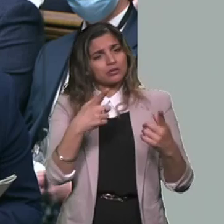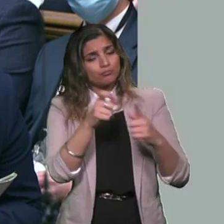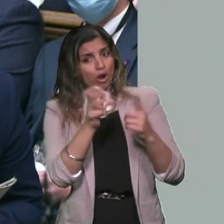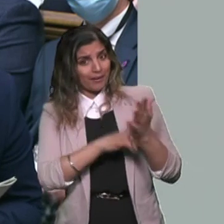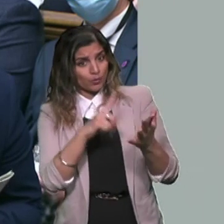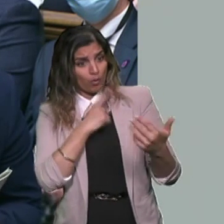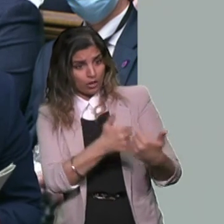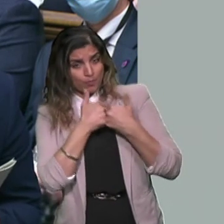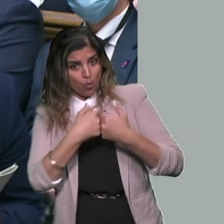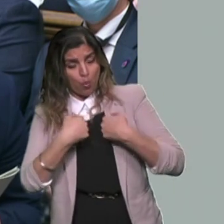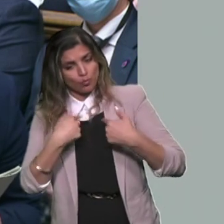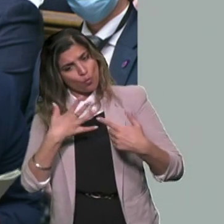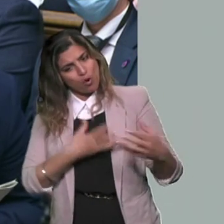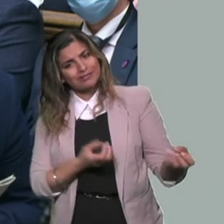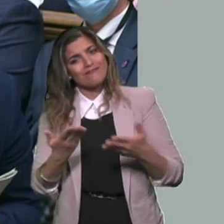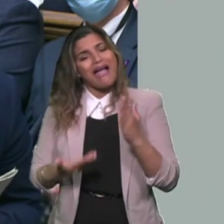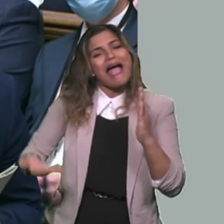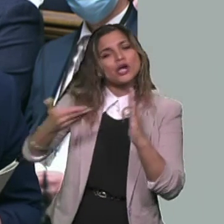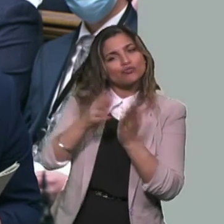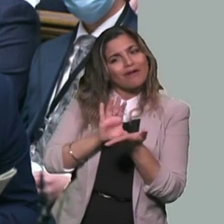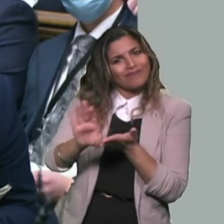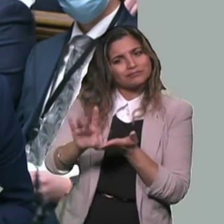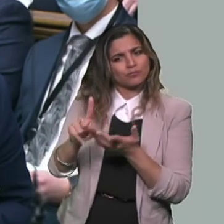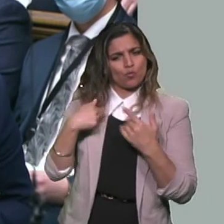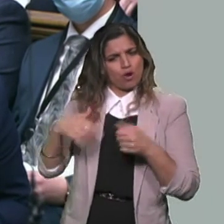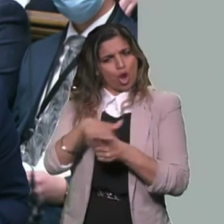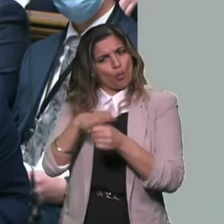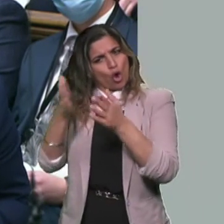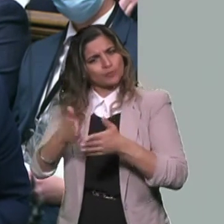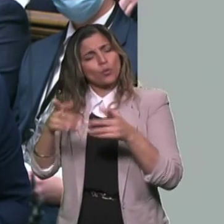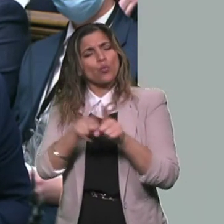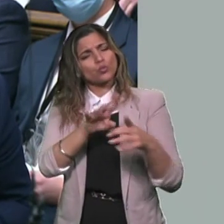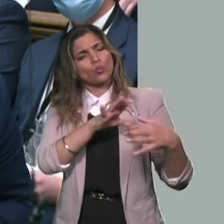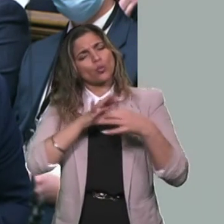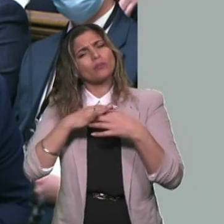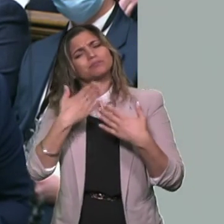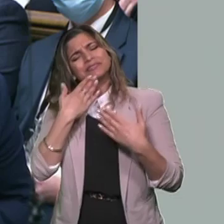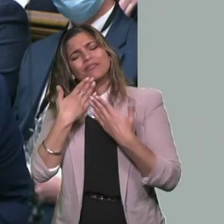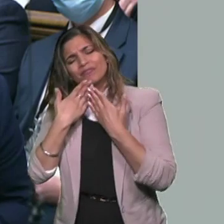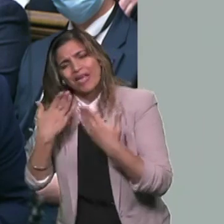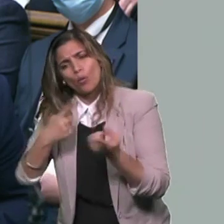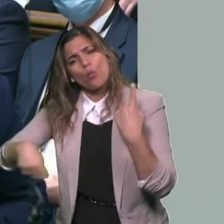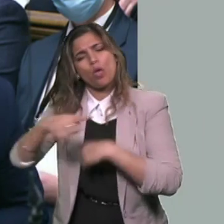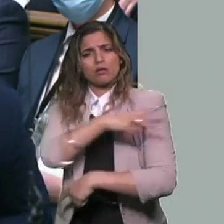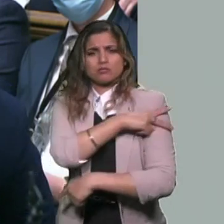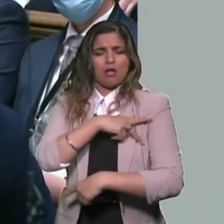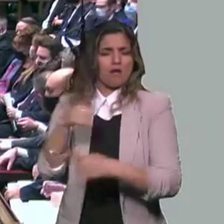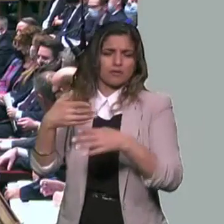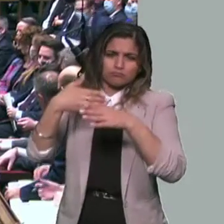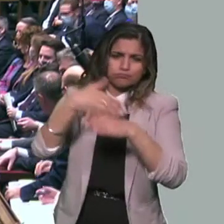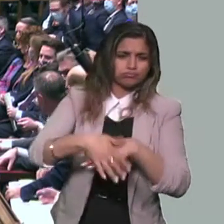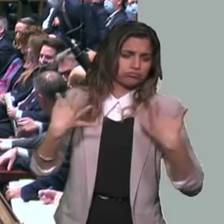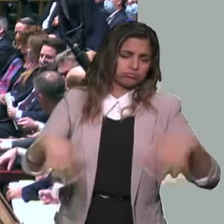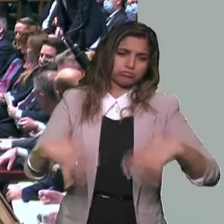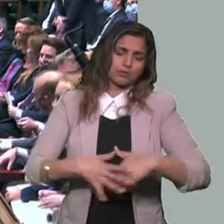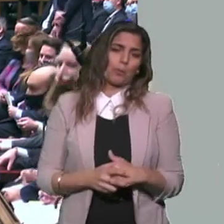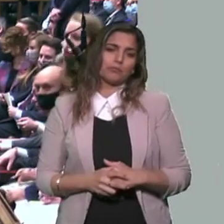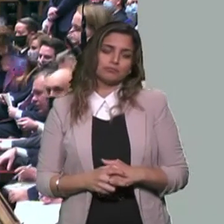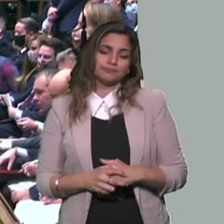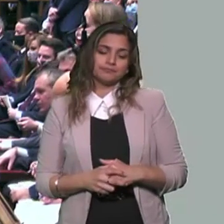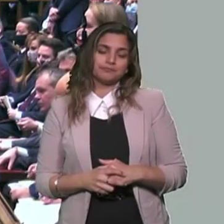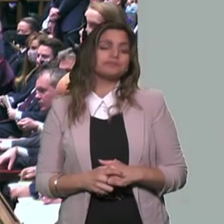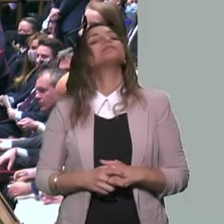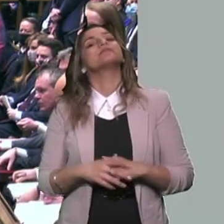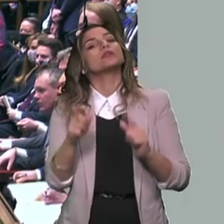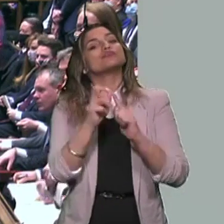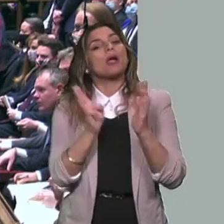Will the Prime Minister support me in delivering this extra investment for our local hospital and join me in thanking all the staff at Queen Mary’s for their incredible efforts?